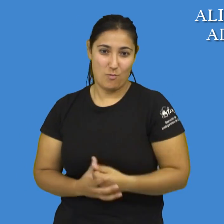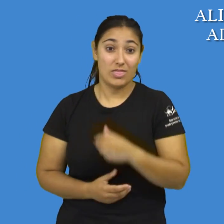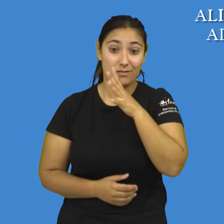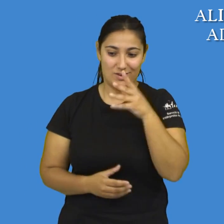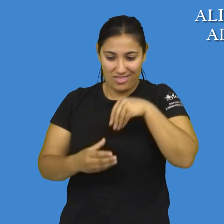motivo